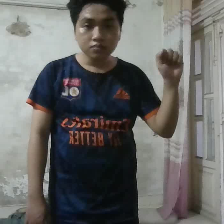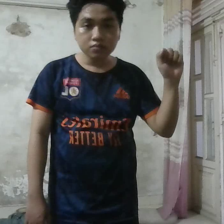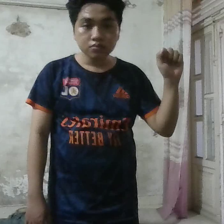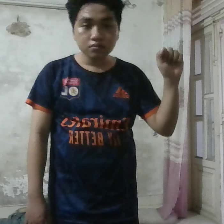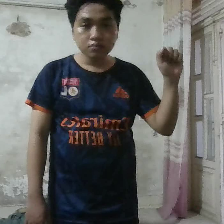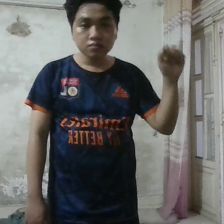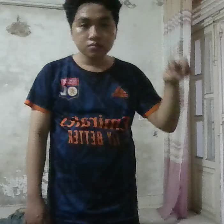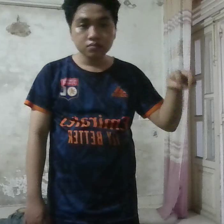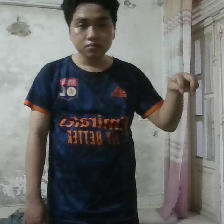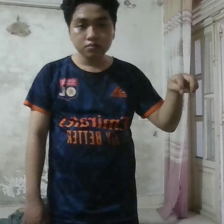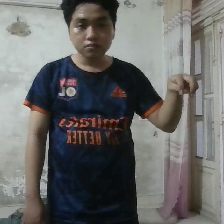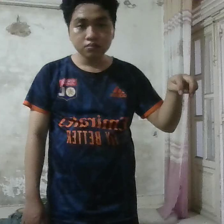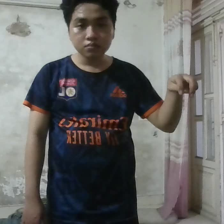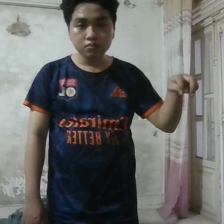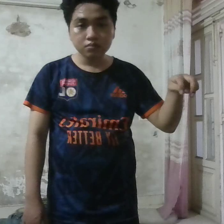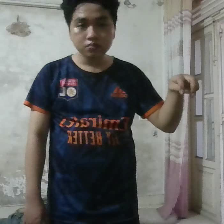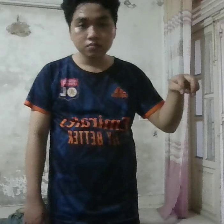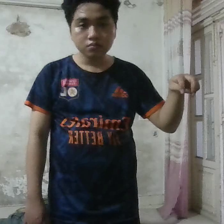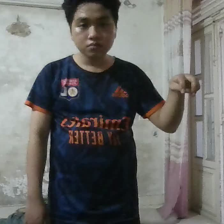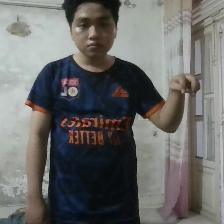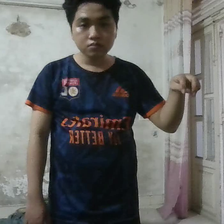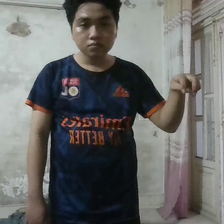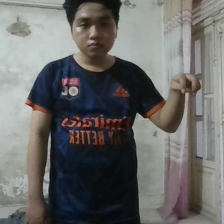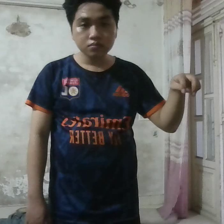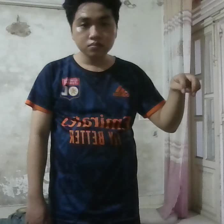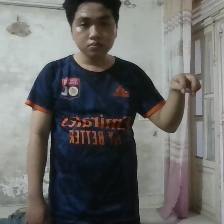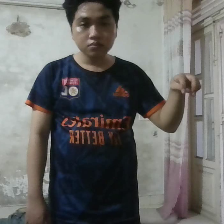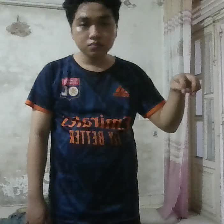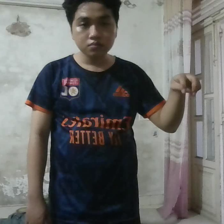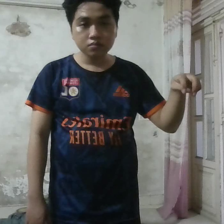â